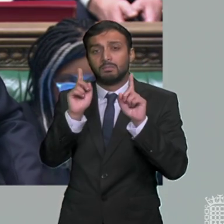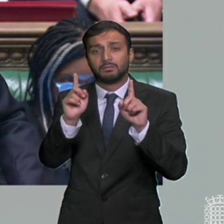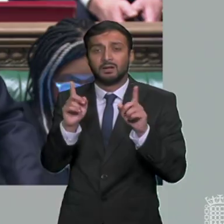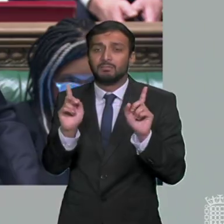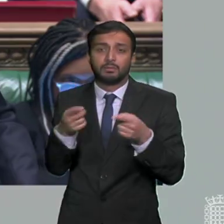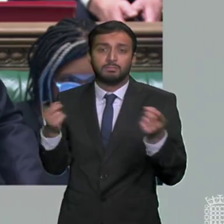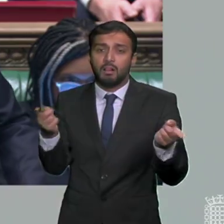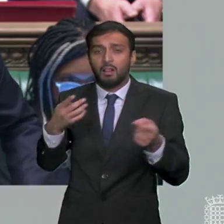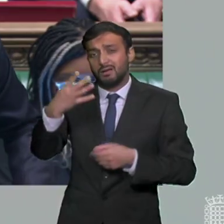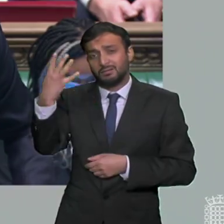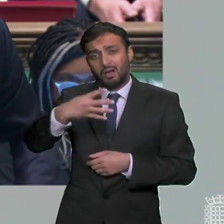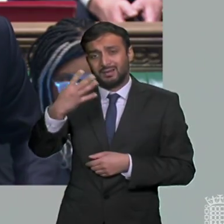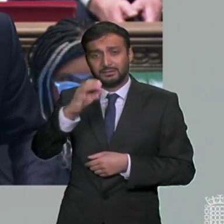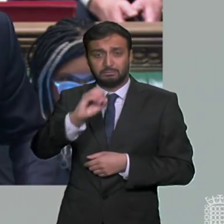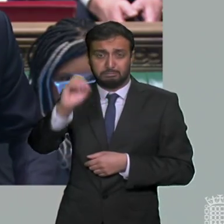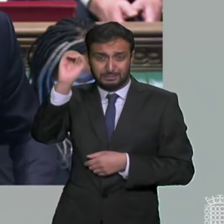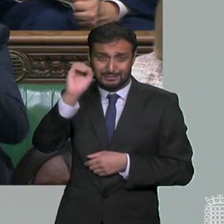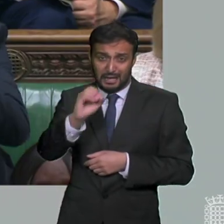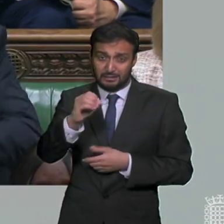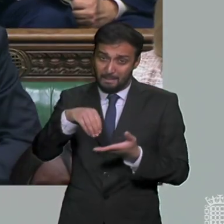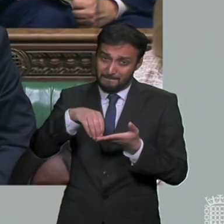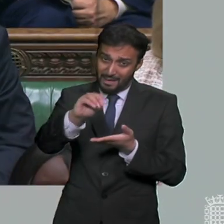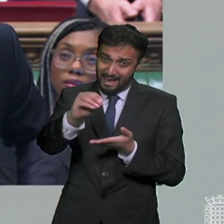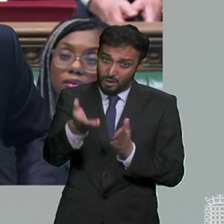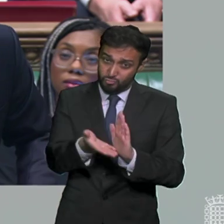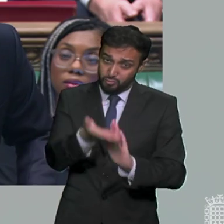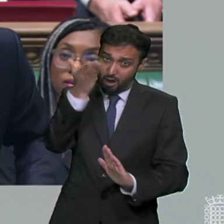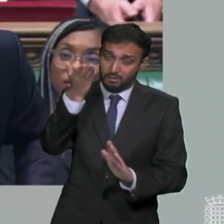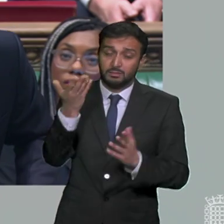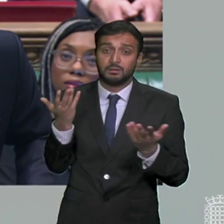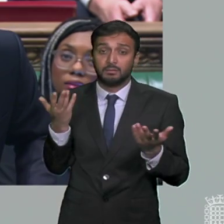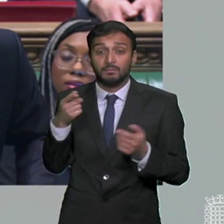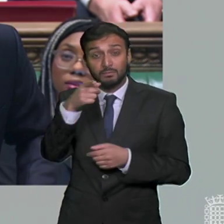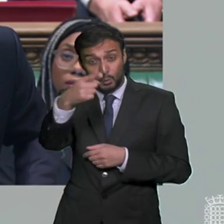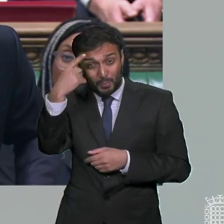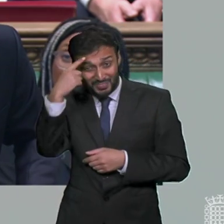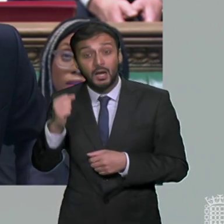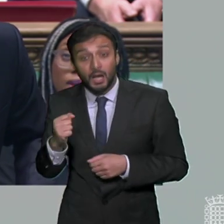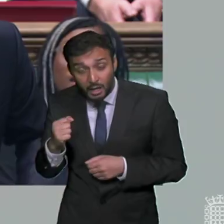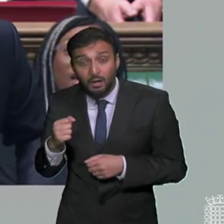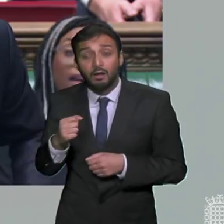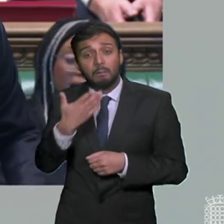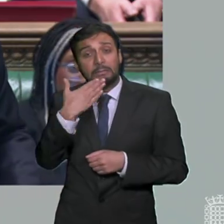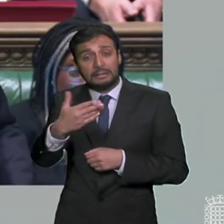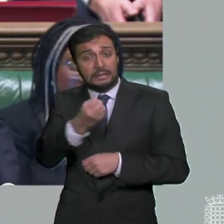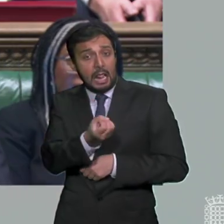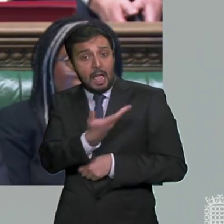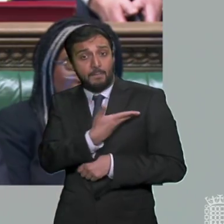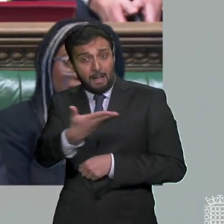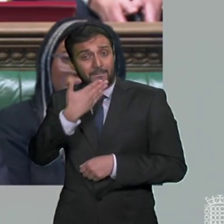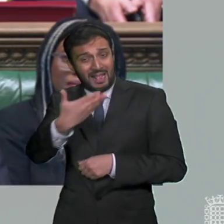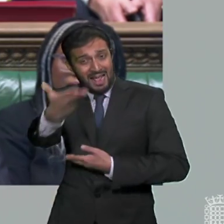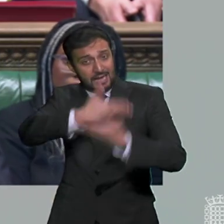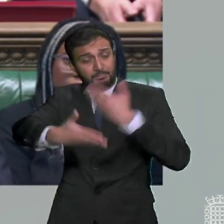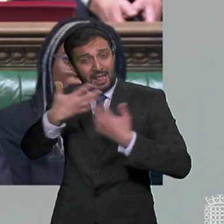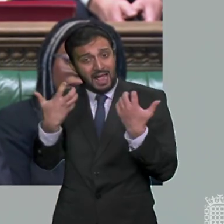If that is what the honourable Gentleman thinks is reasonable, I am sure the Labour party can explain to us how it would pay for that and the impact it would have on inflation.